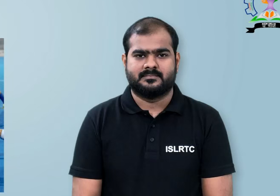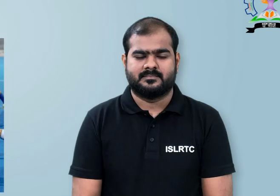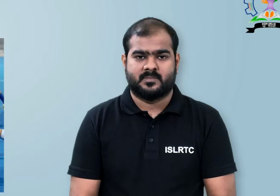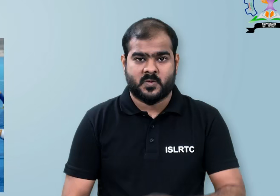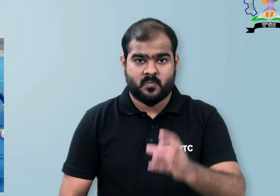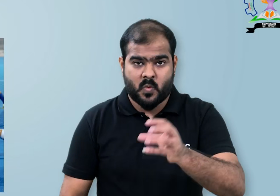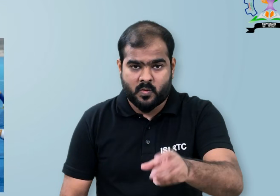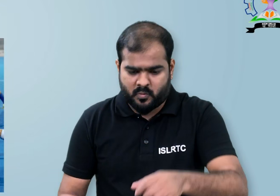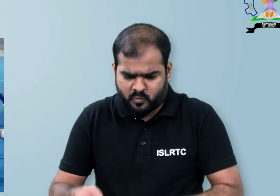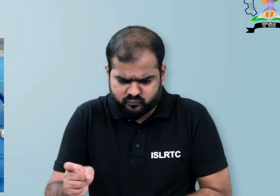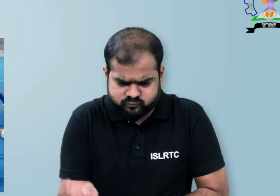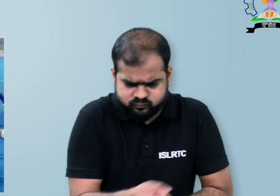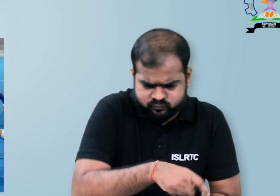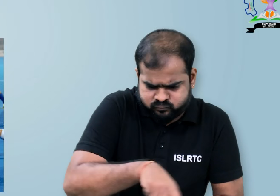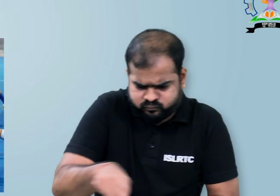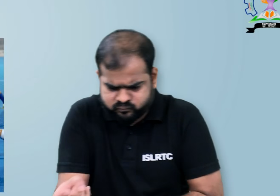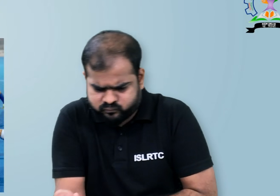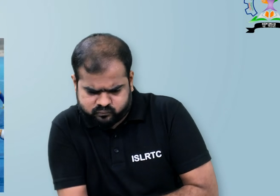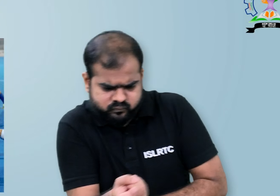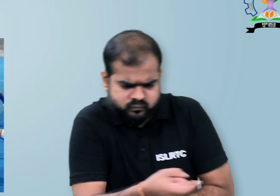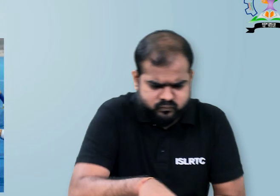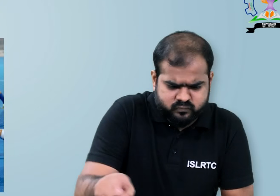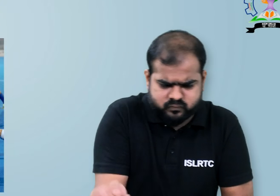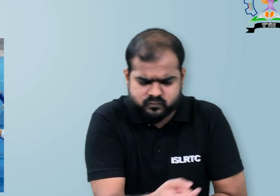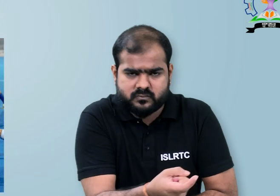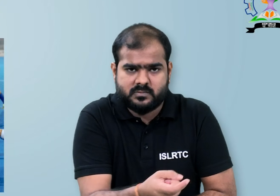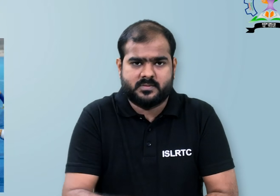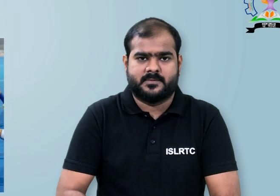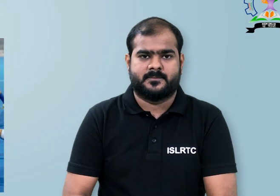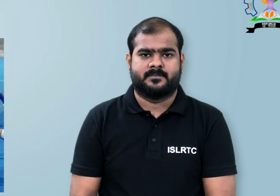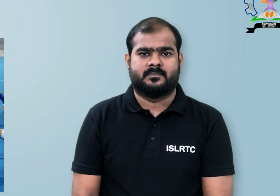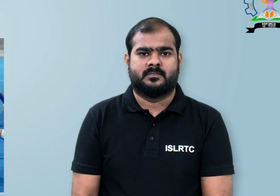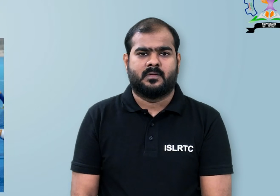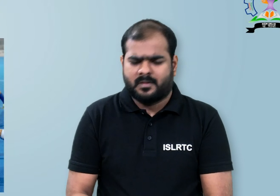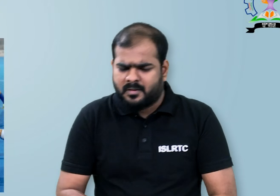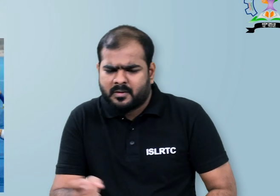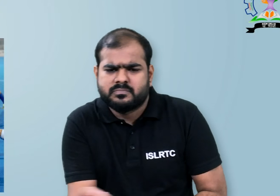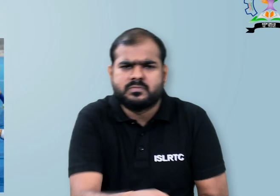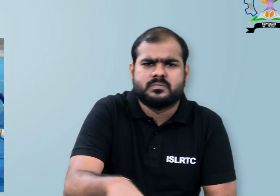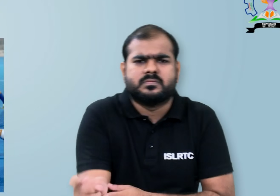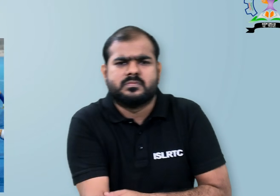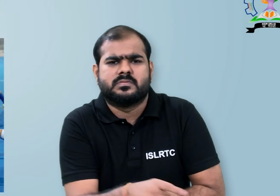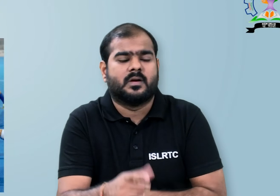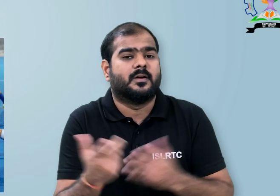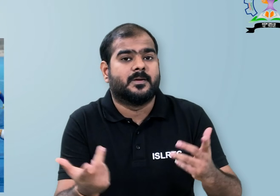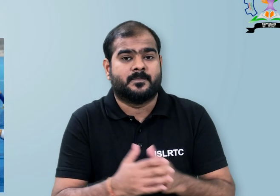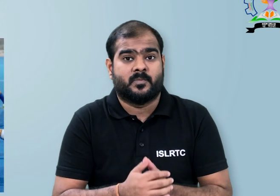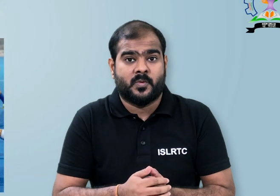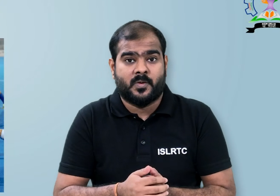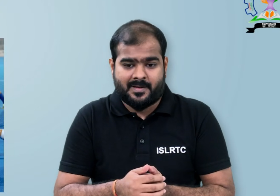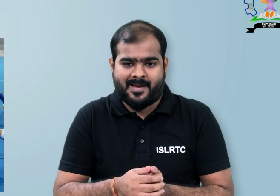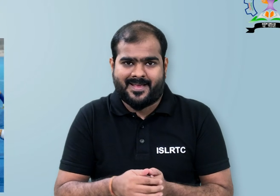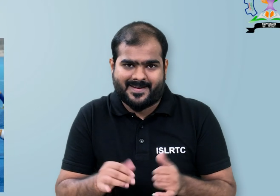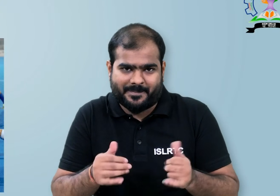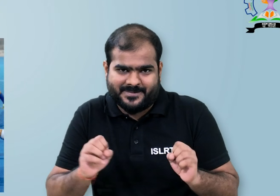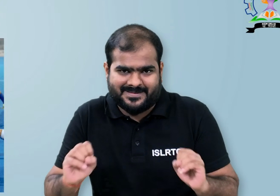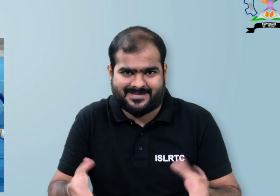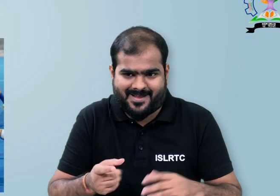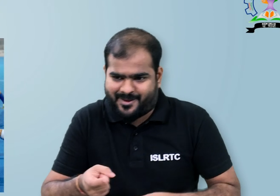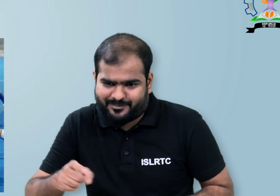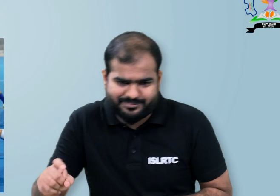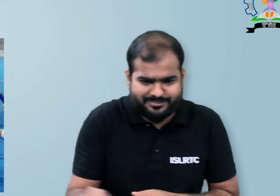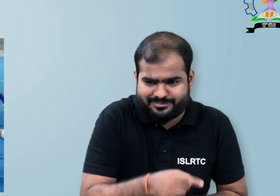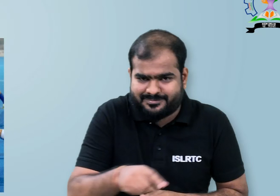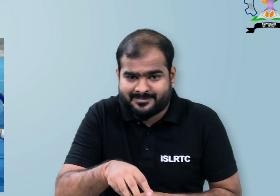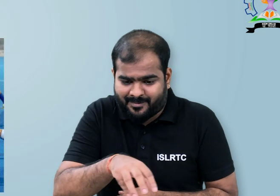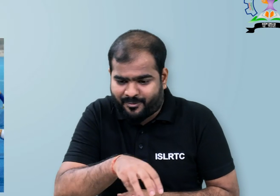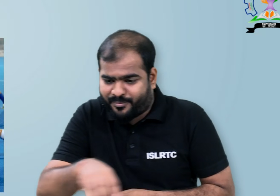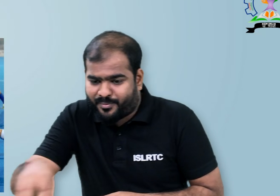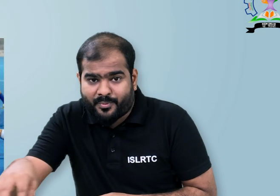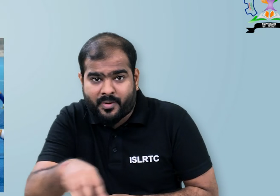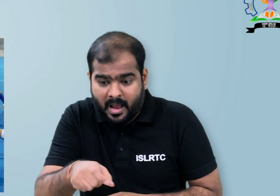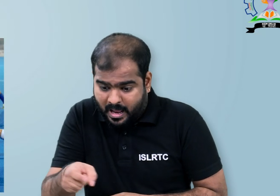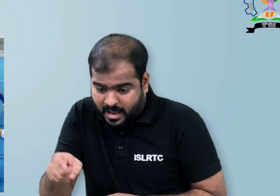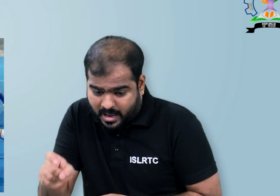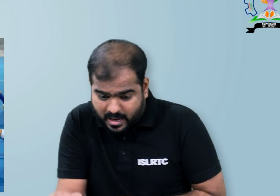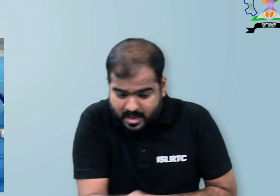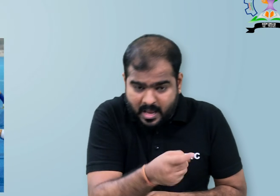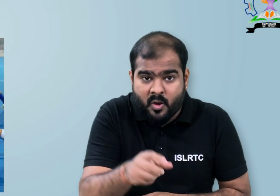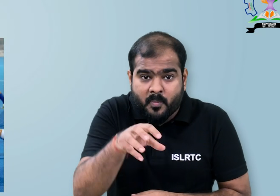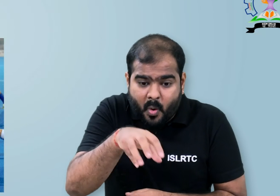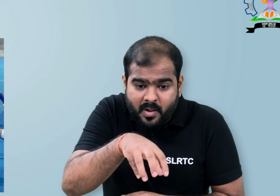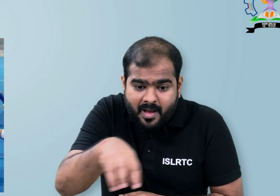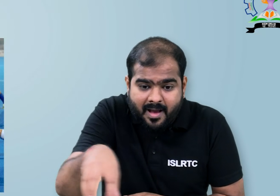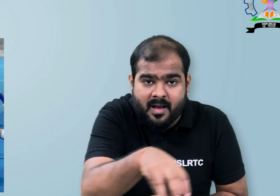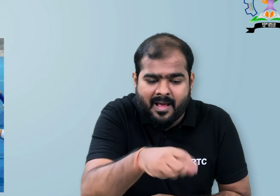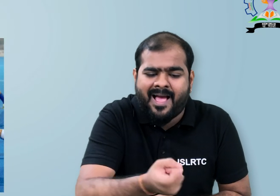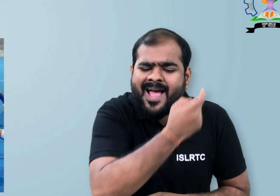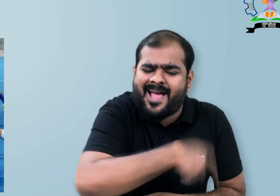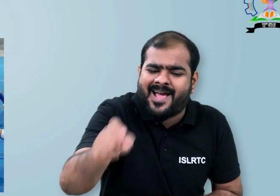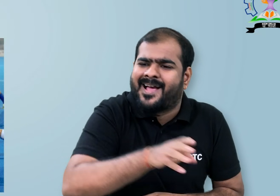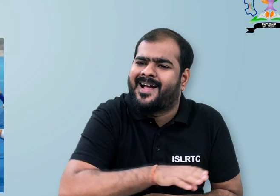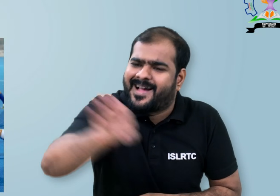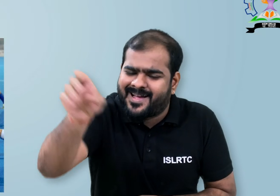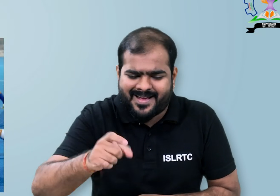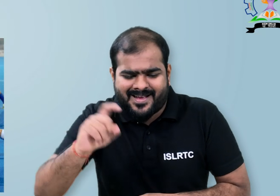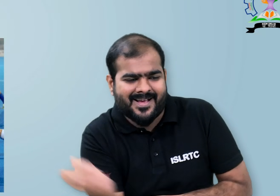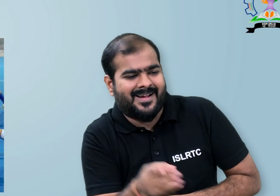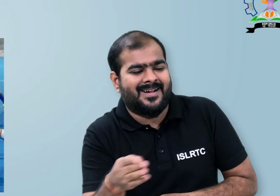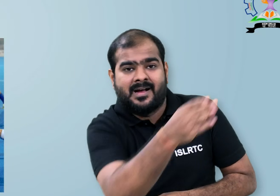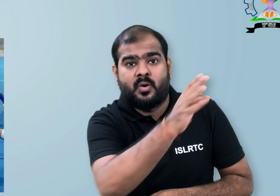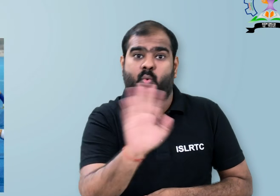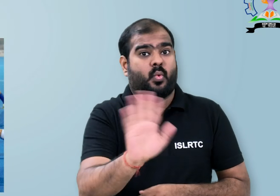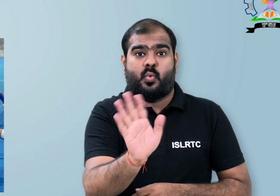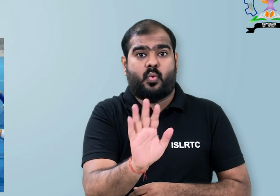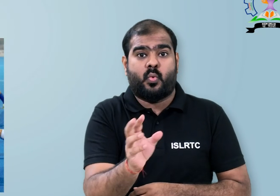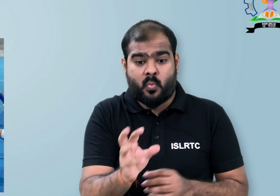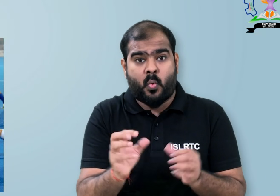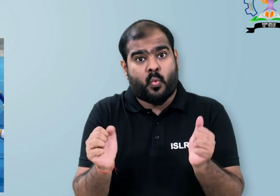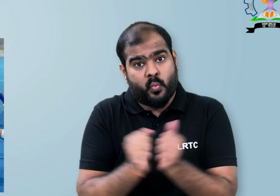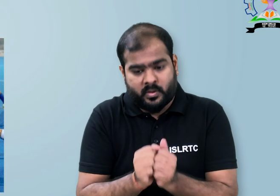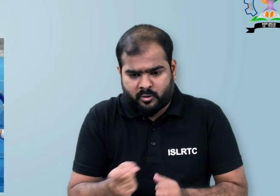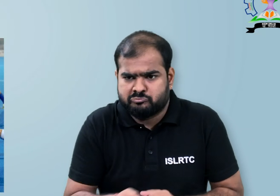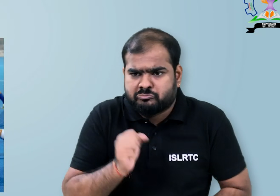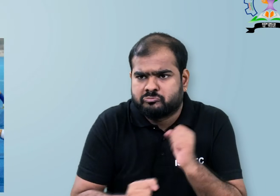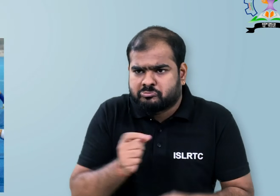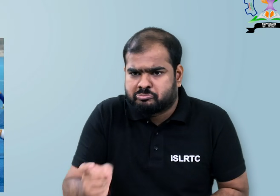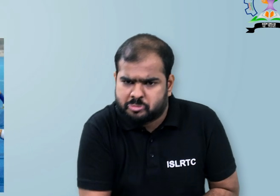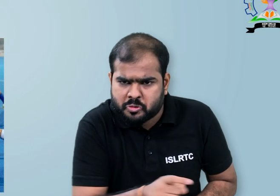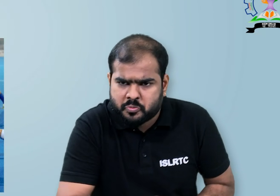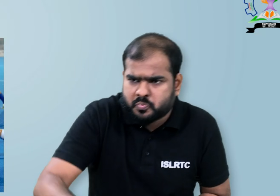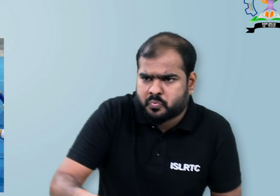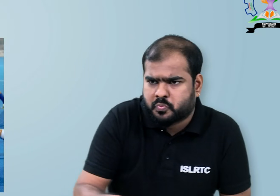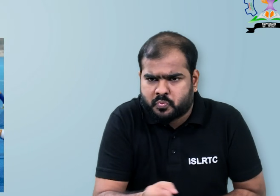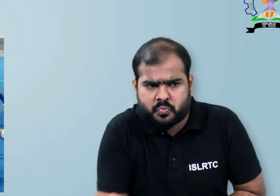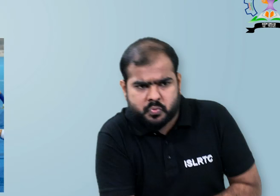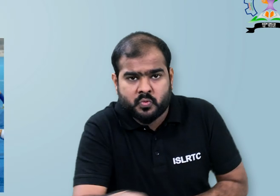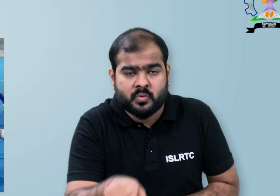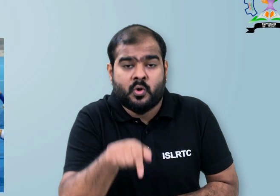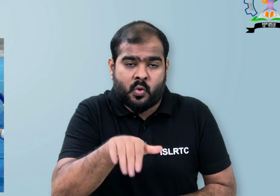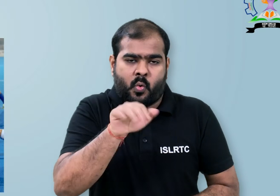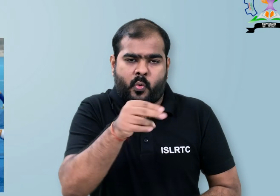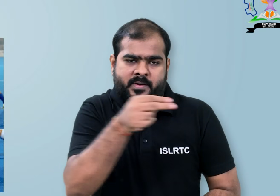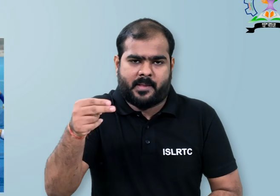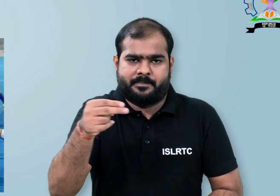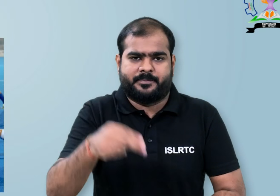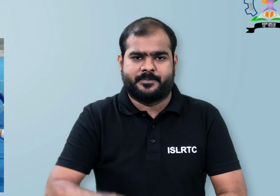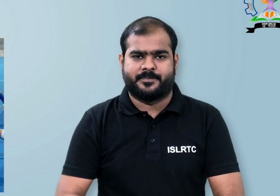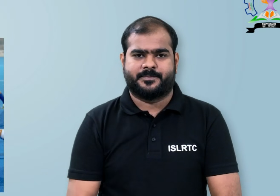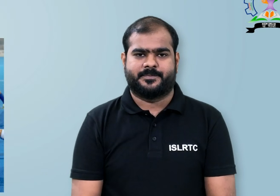Dribble Dribble: Continuously controlling and maneuvering the ball with the stick while moving across the field.